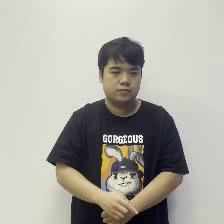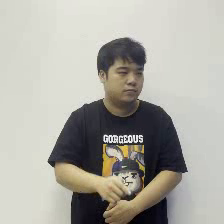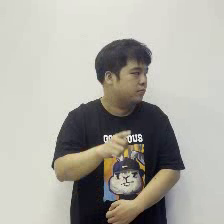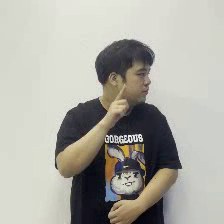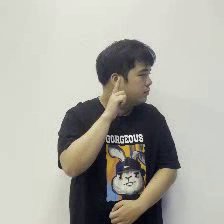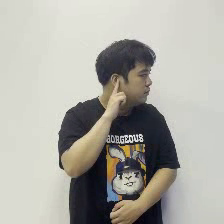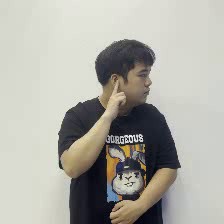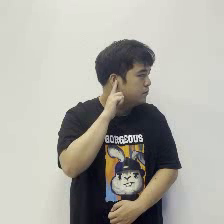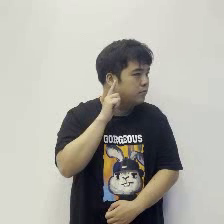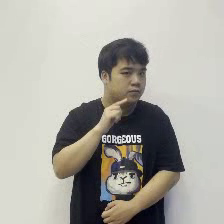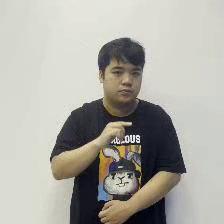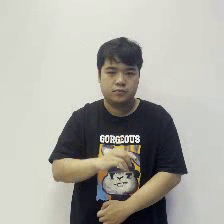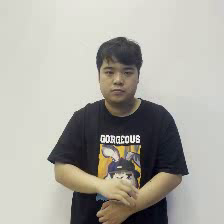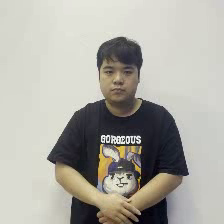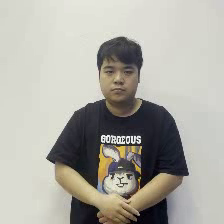Nghe